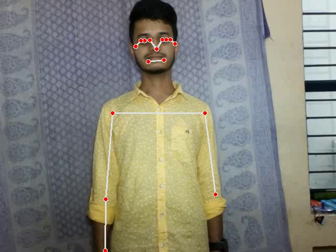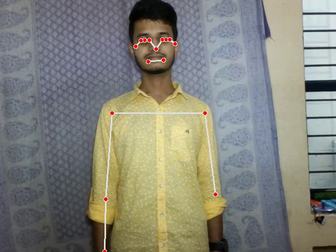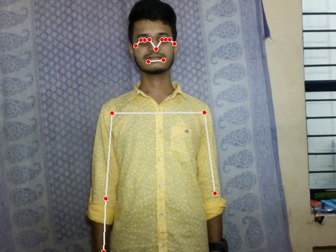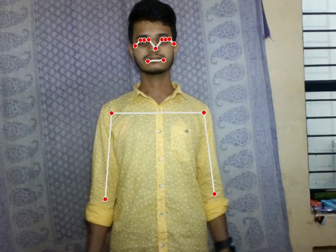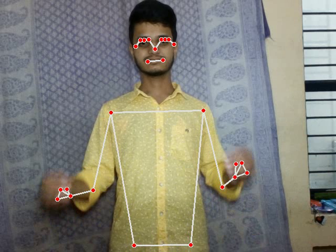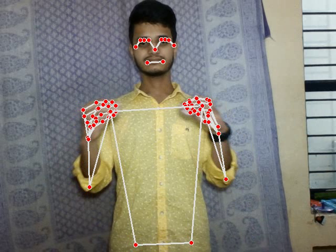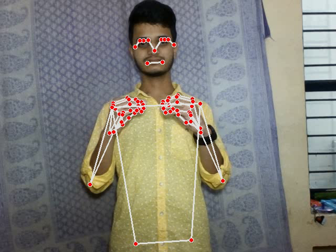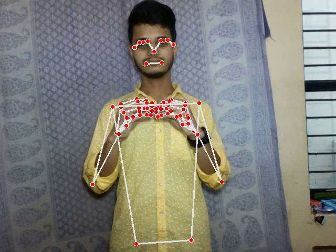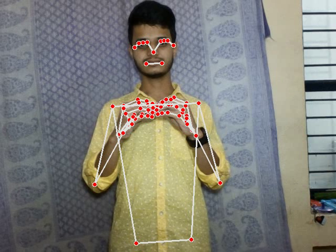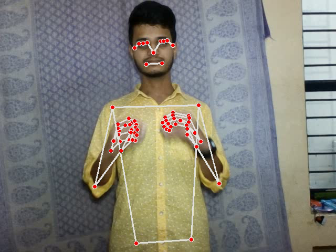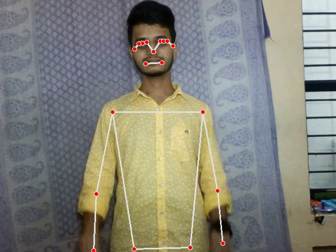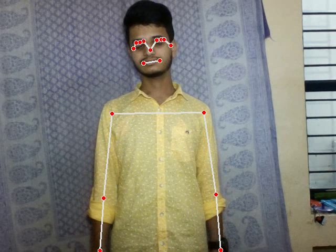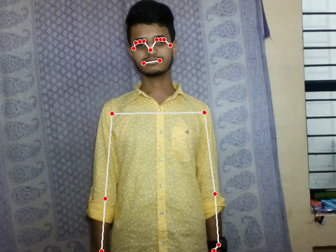more